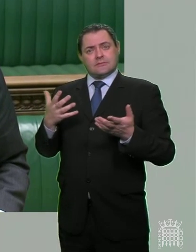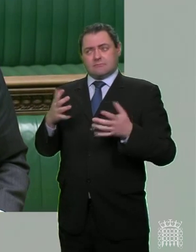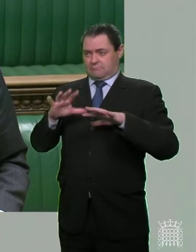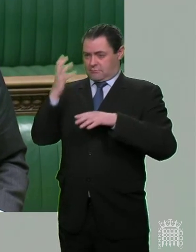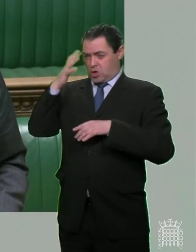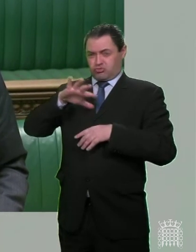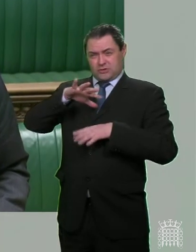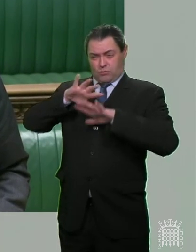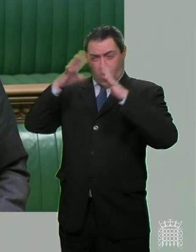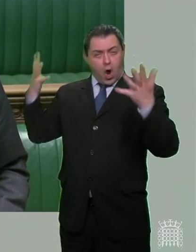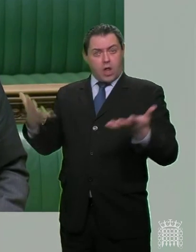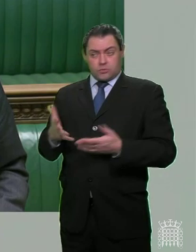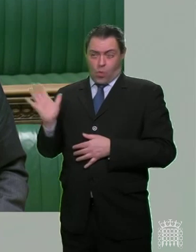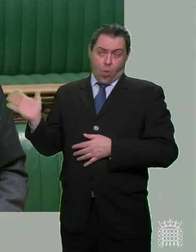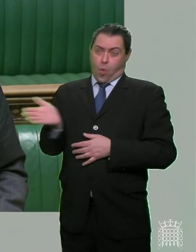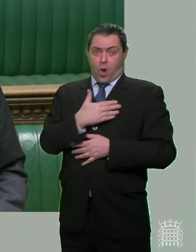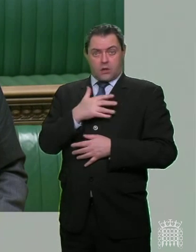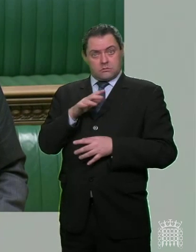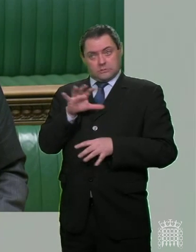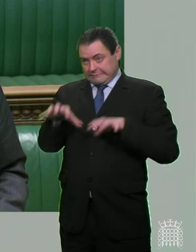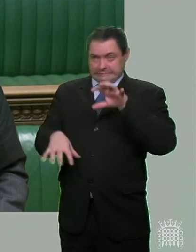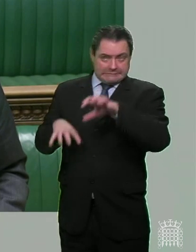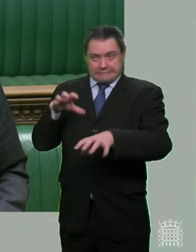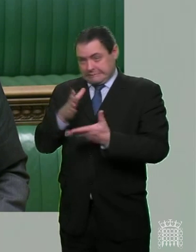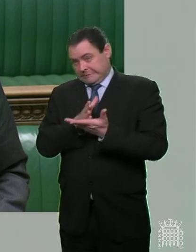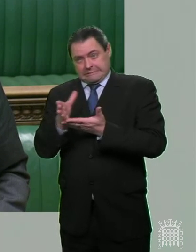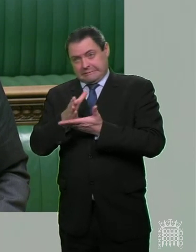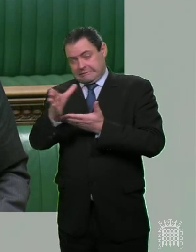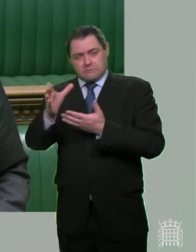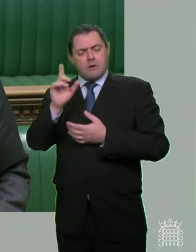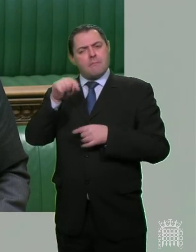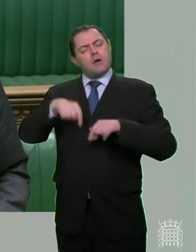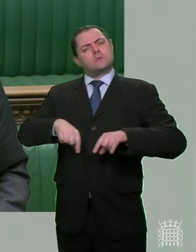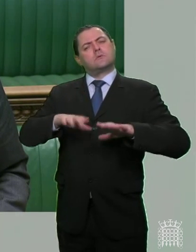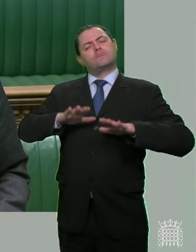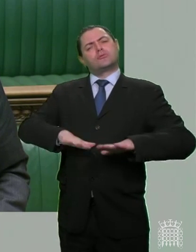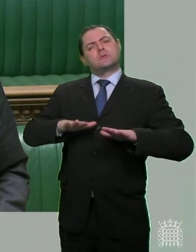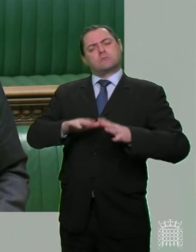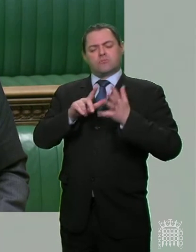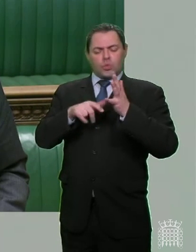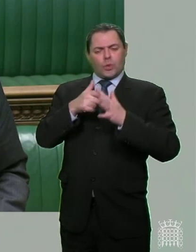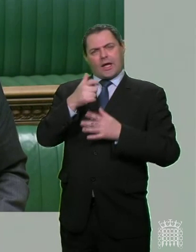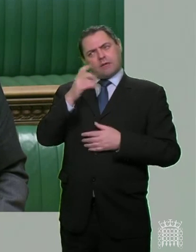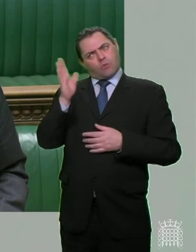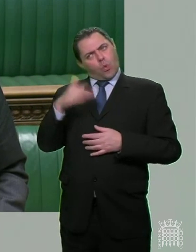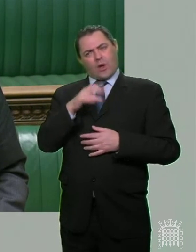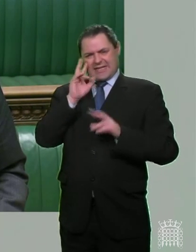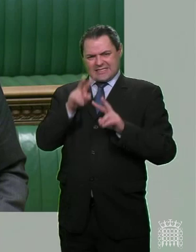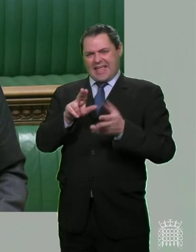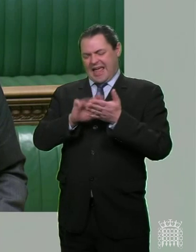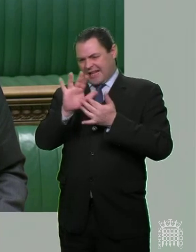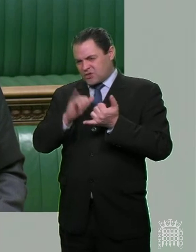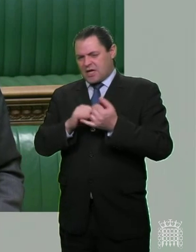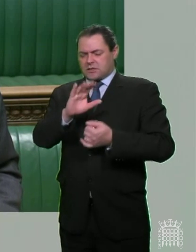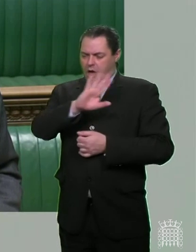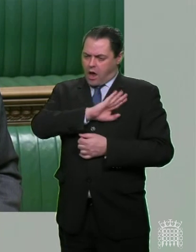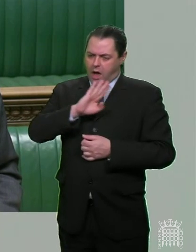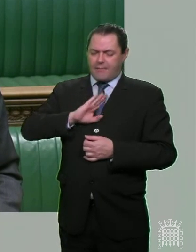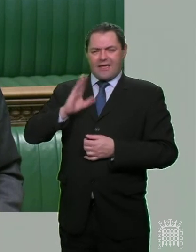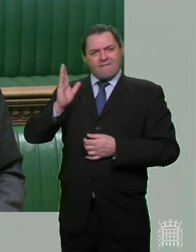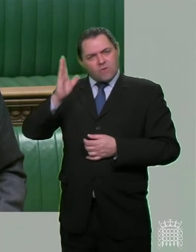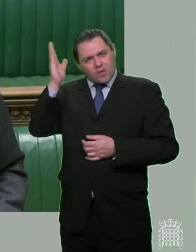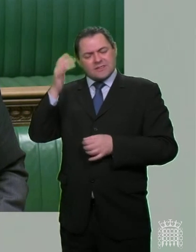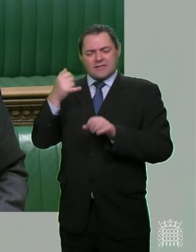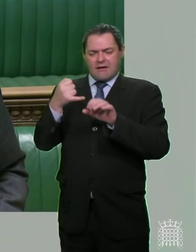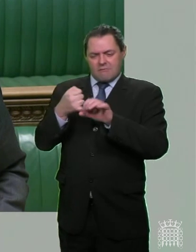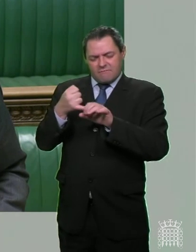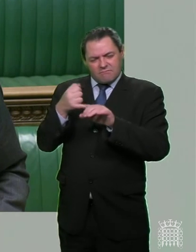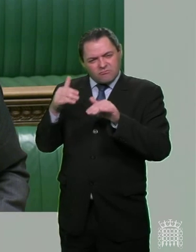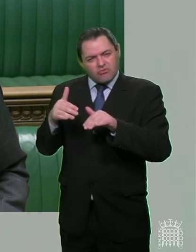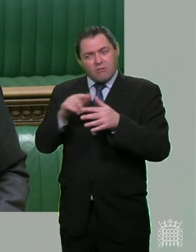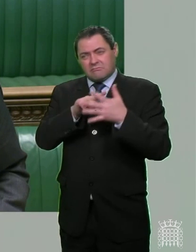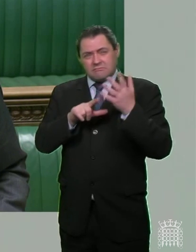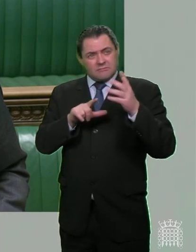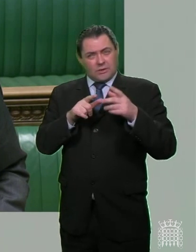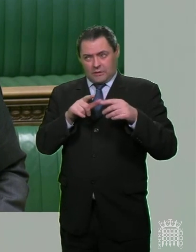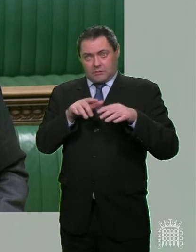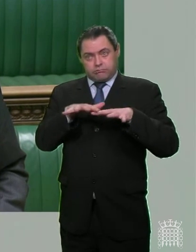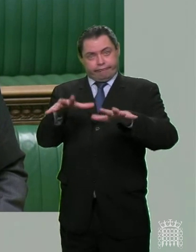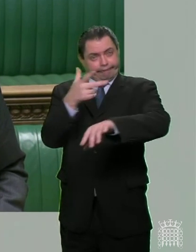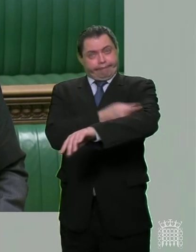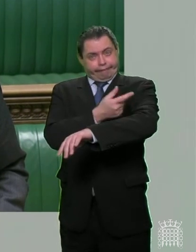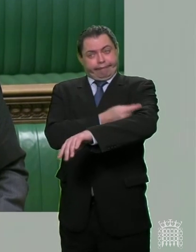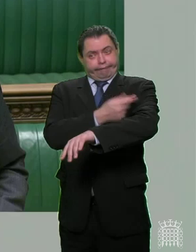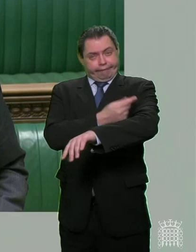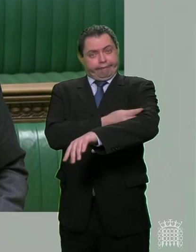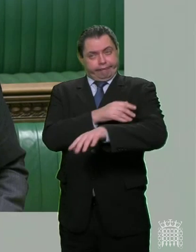But I think that everywhere in the UK can be proud of the efforts now being made by the NHS, by the Army, by volunteers and by pharmacists to roll out the fastest vaccination programme in Europe.